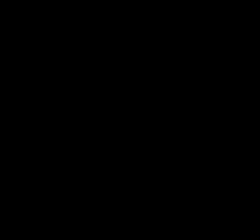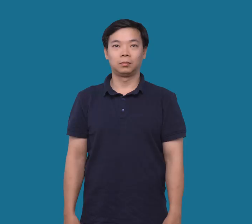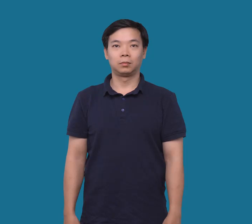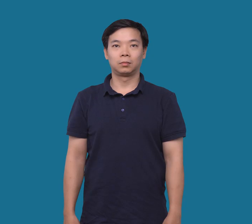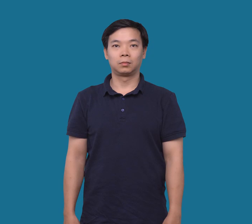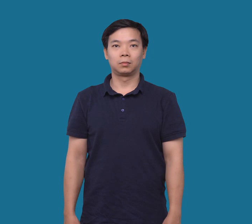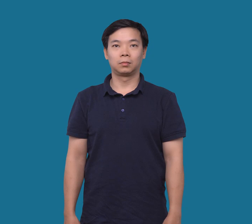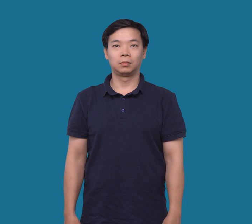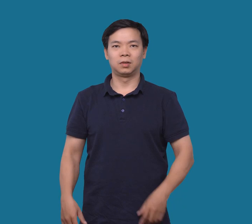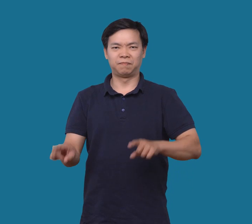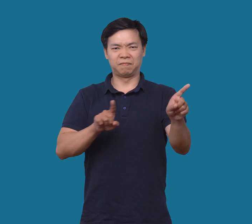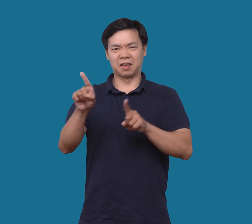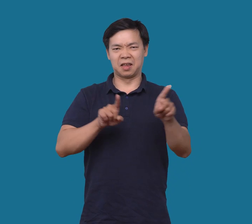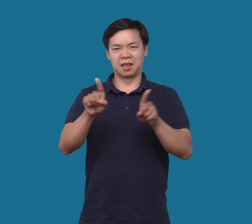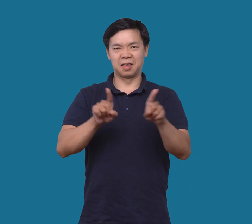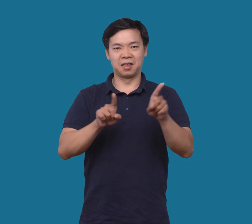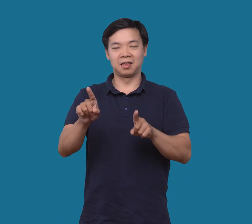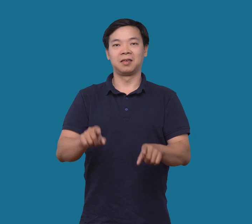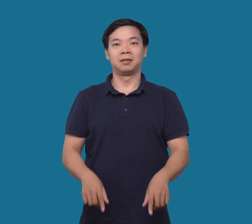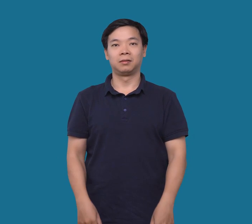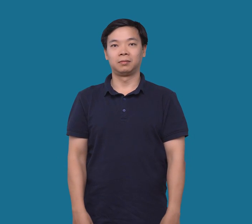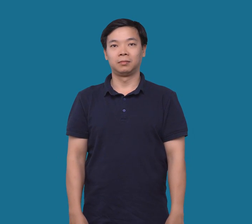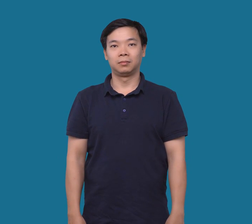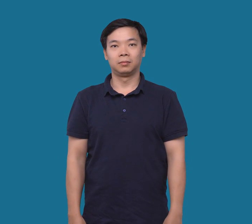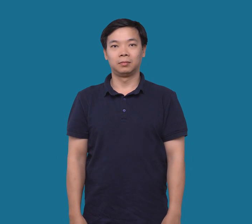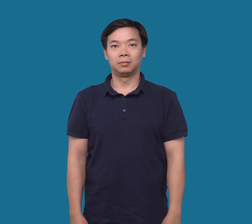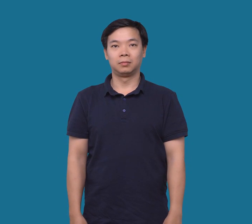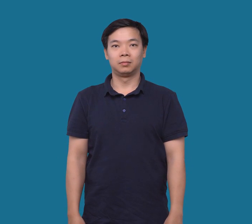phá